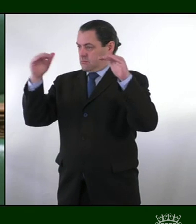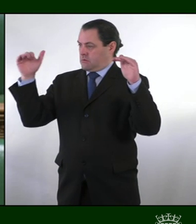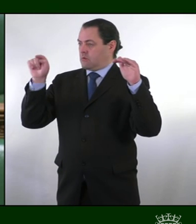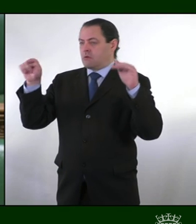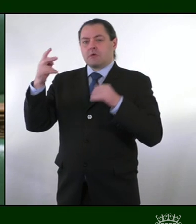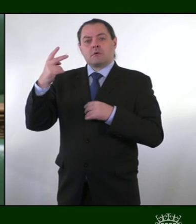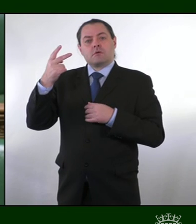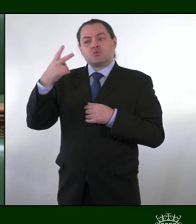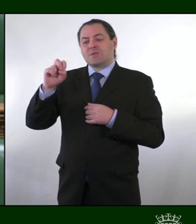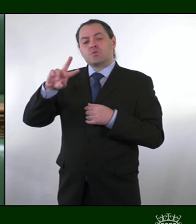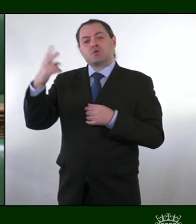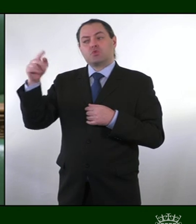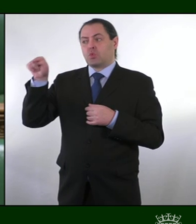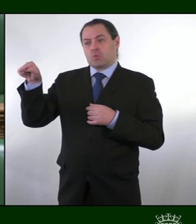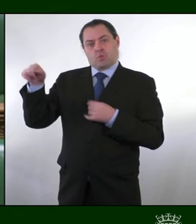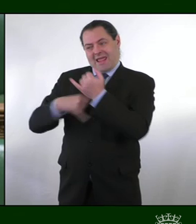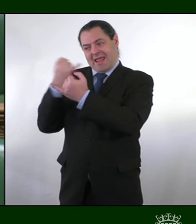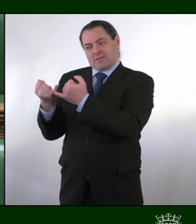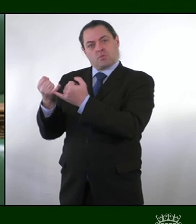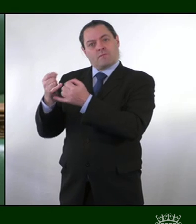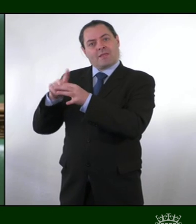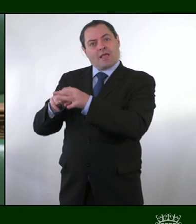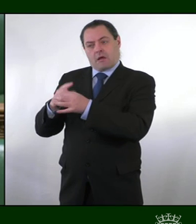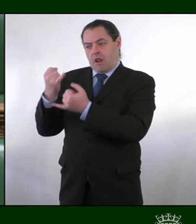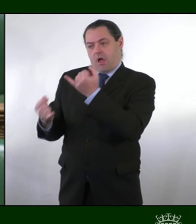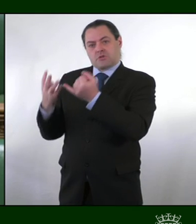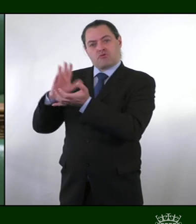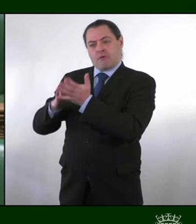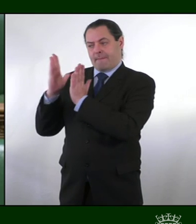The economic damage is likely to be lasting.